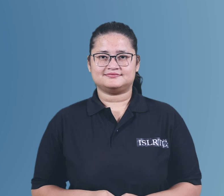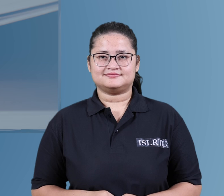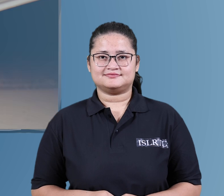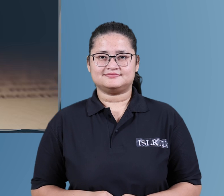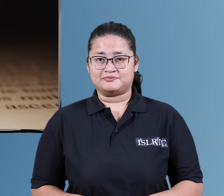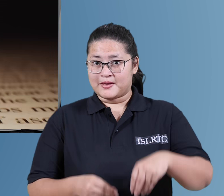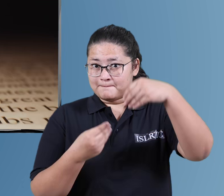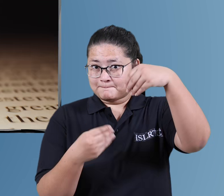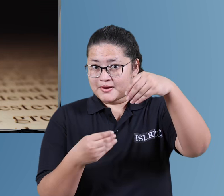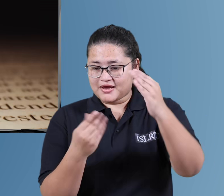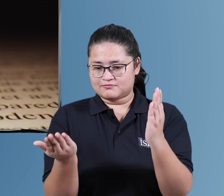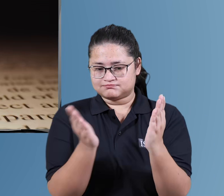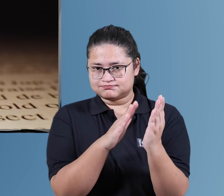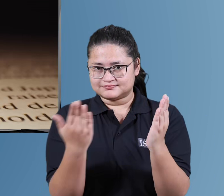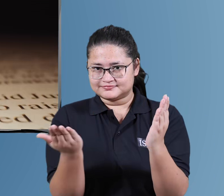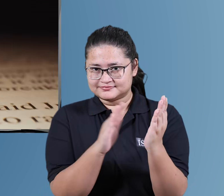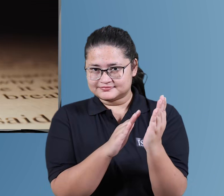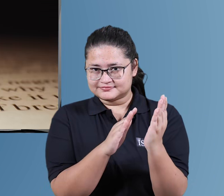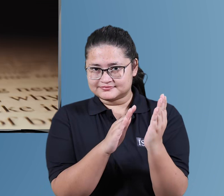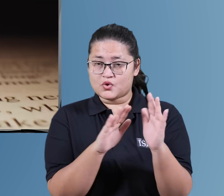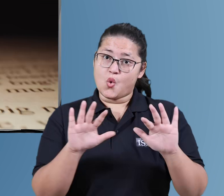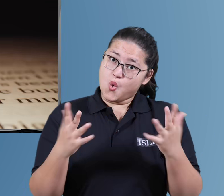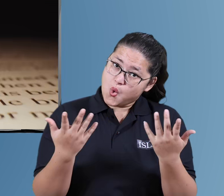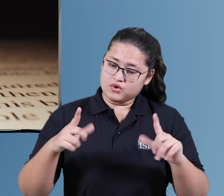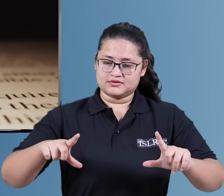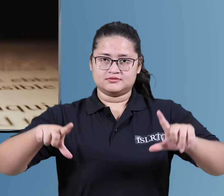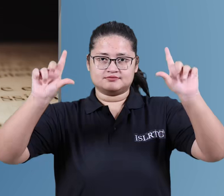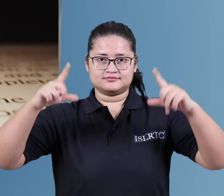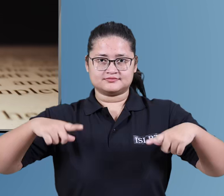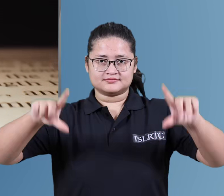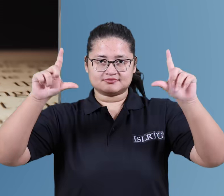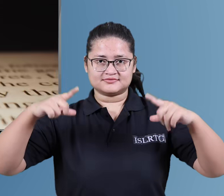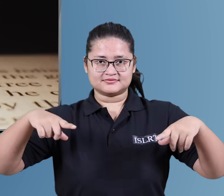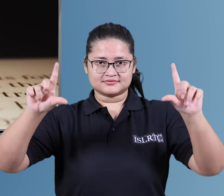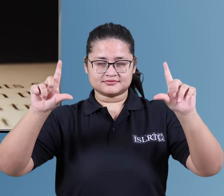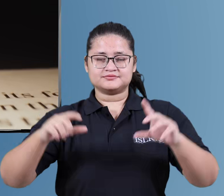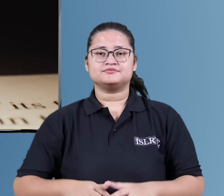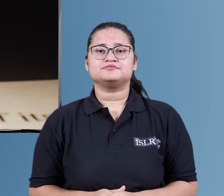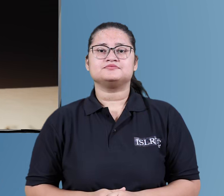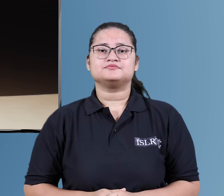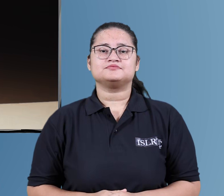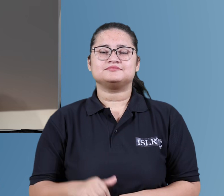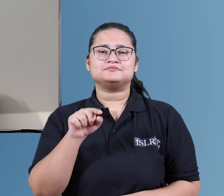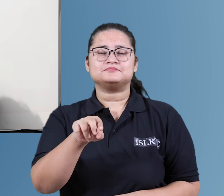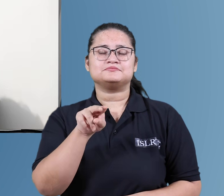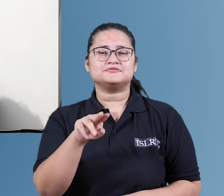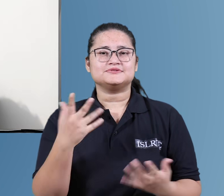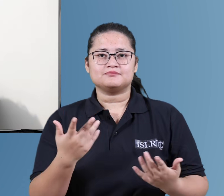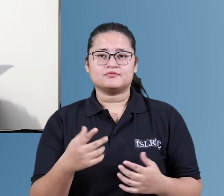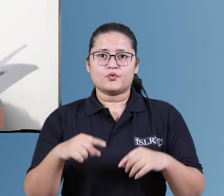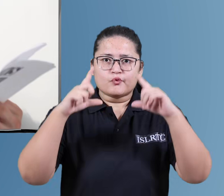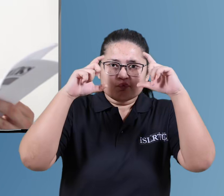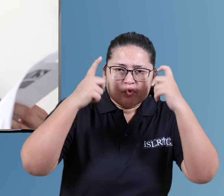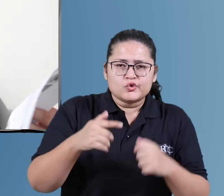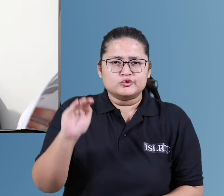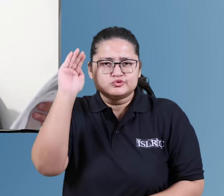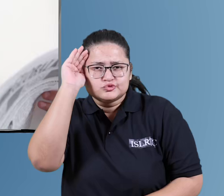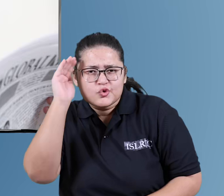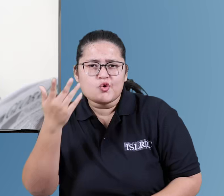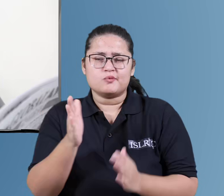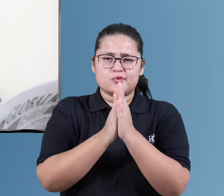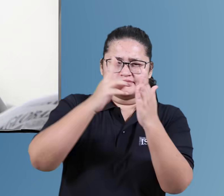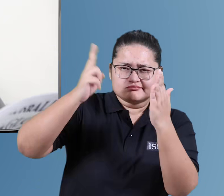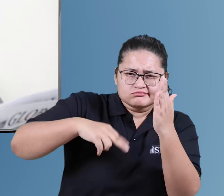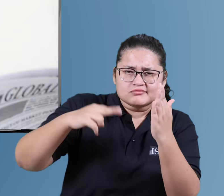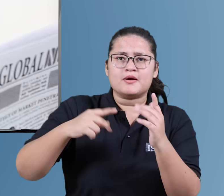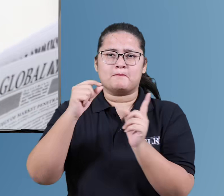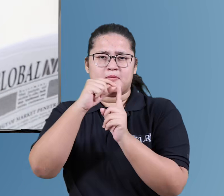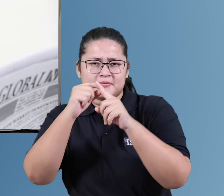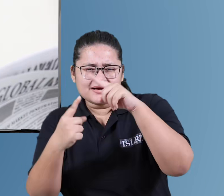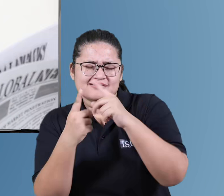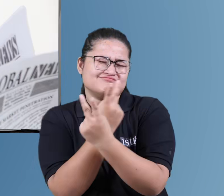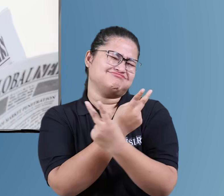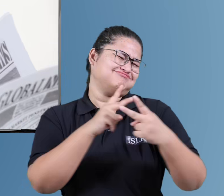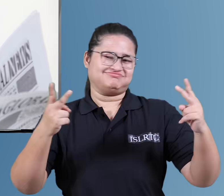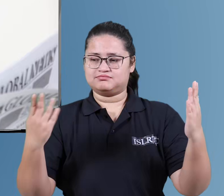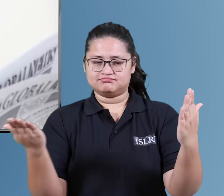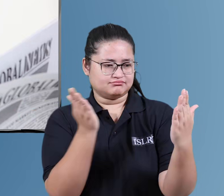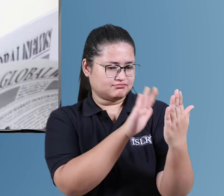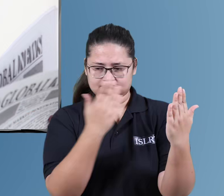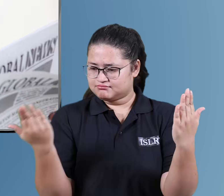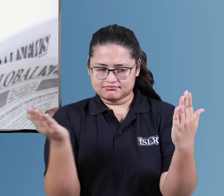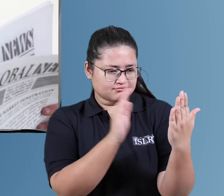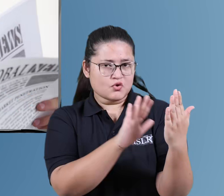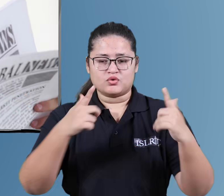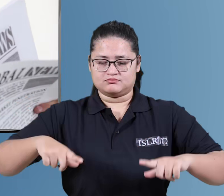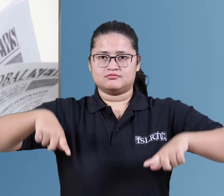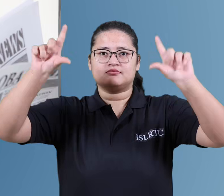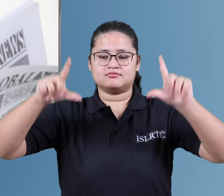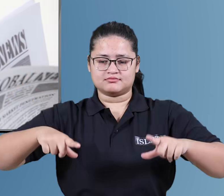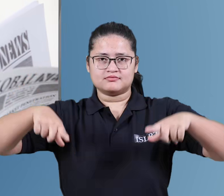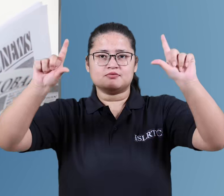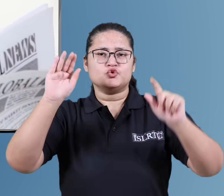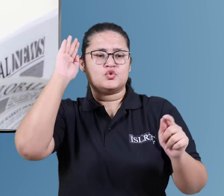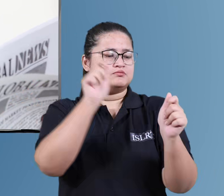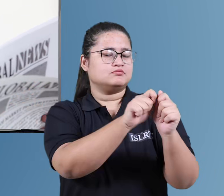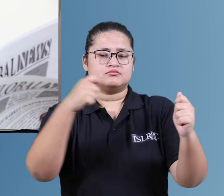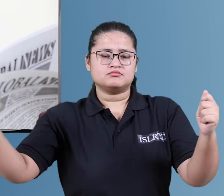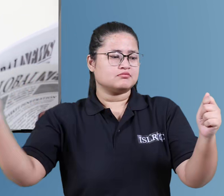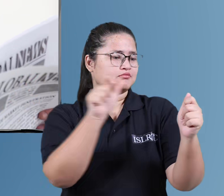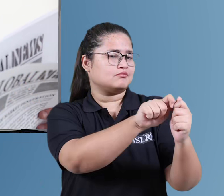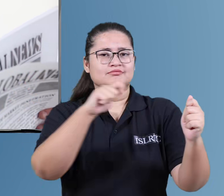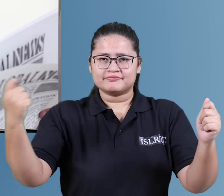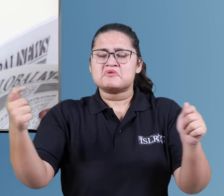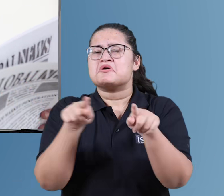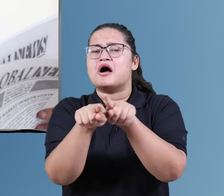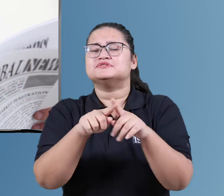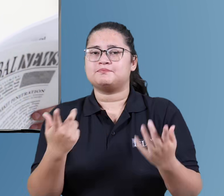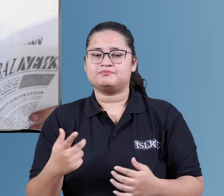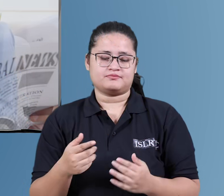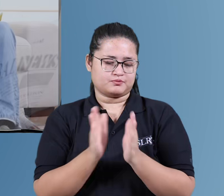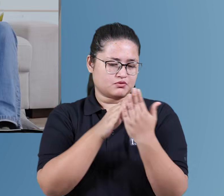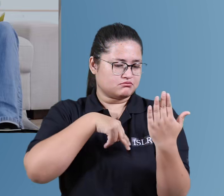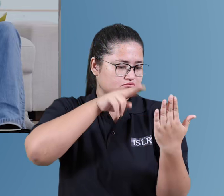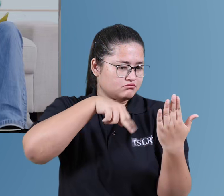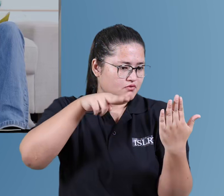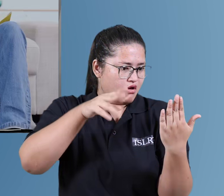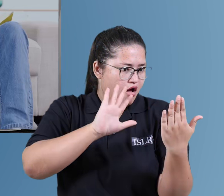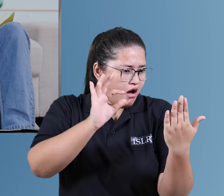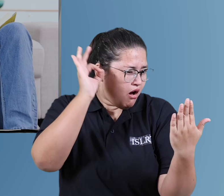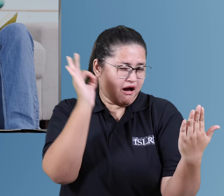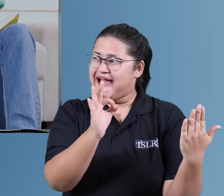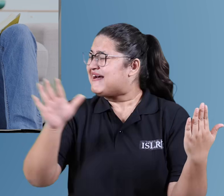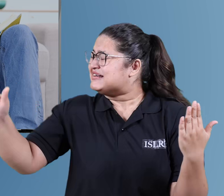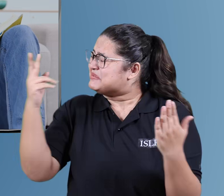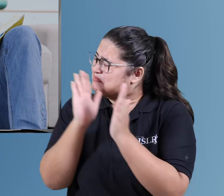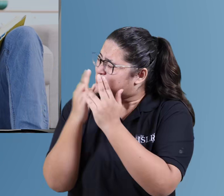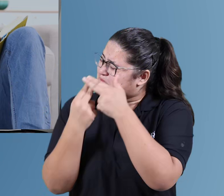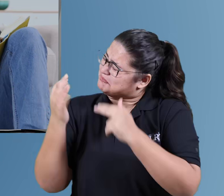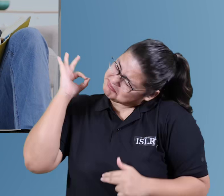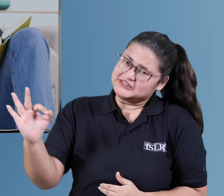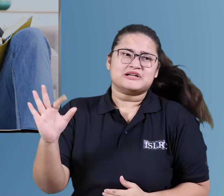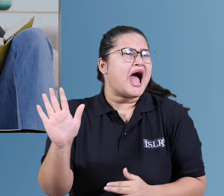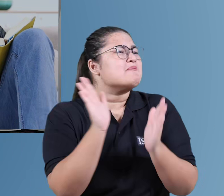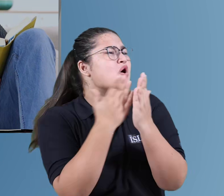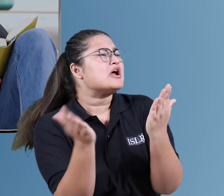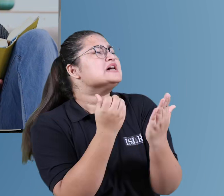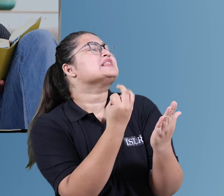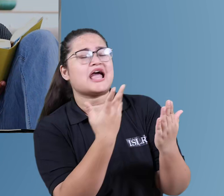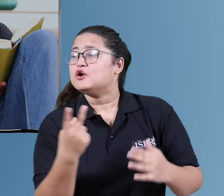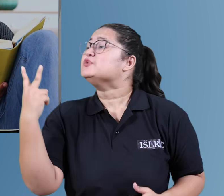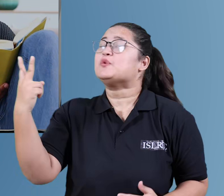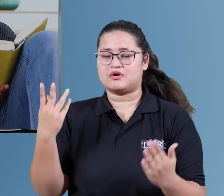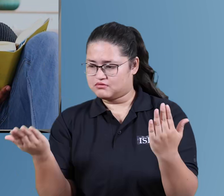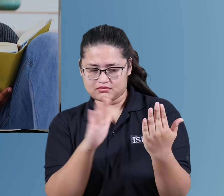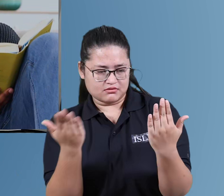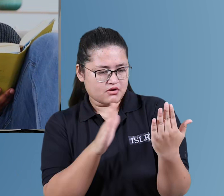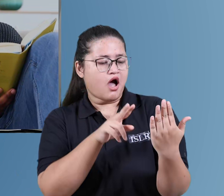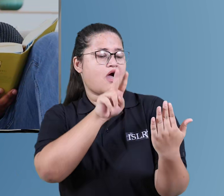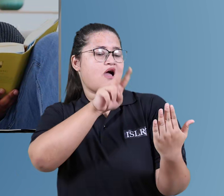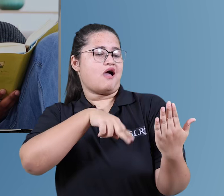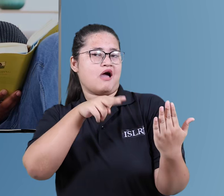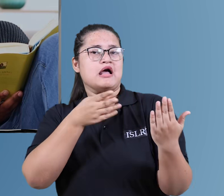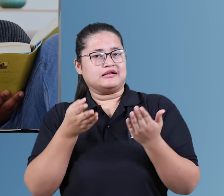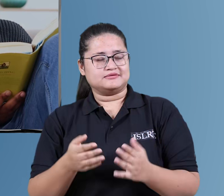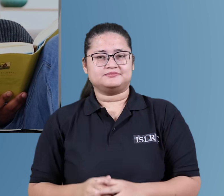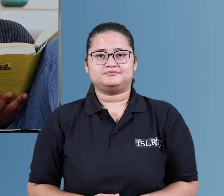Page A page typically contains texts, images, or other information. It refers to a single side of a sheet of paper in a book, newspaper, or document, such as a PDF. Example: Person 1: “Hey, listen, the story in this book is very interesting.” Person 2: “Really? What is the page number?” Person 1: “It's page No. 2.”